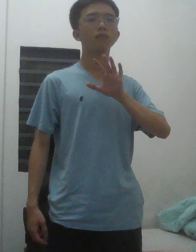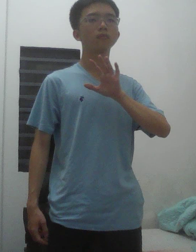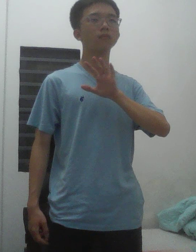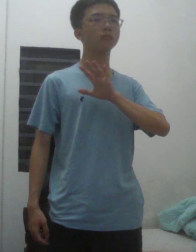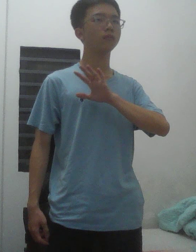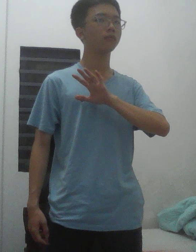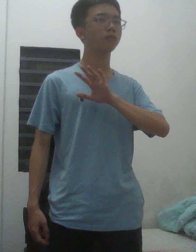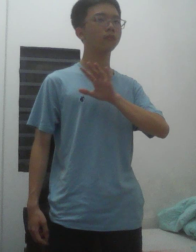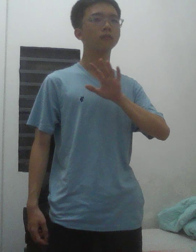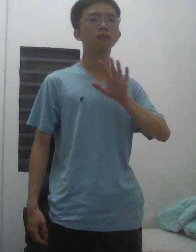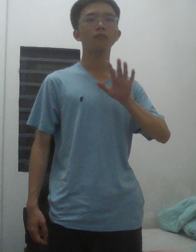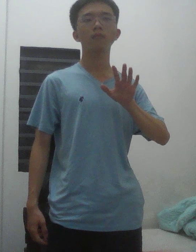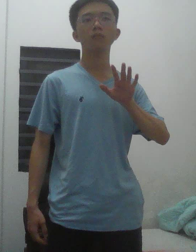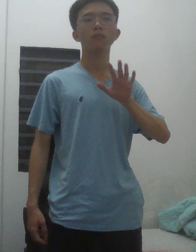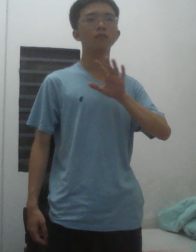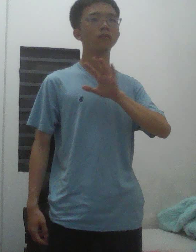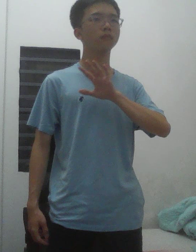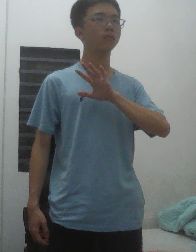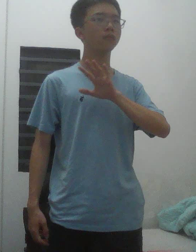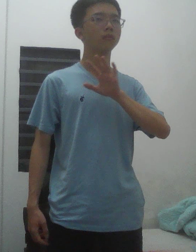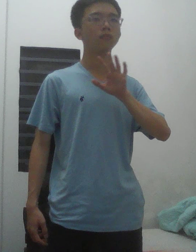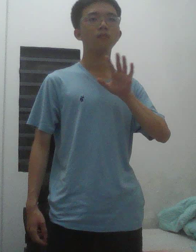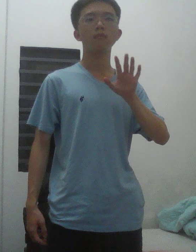khong dong y